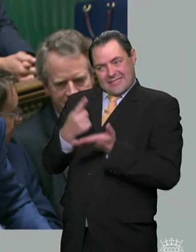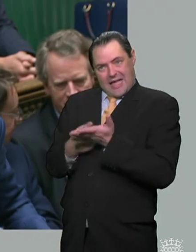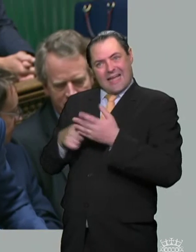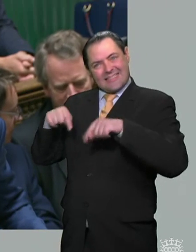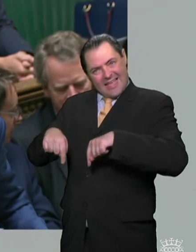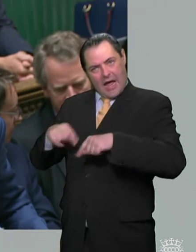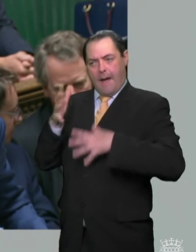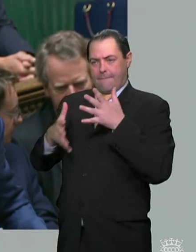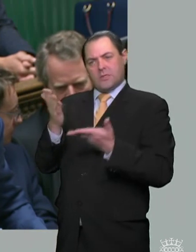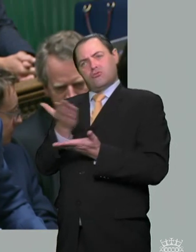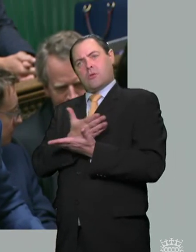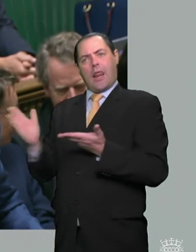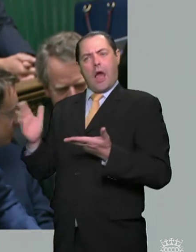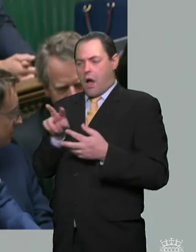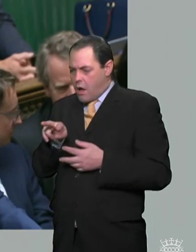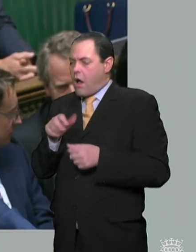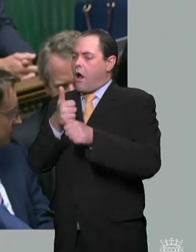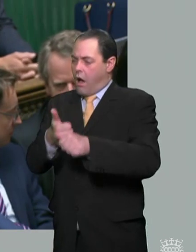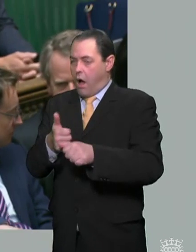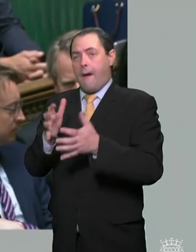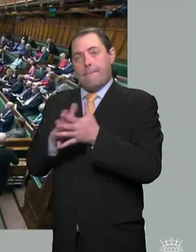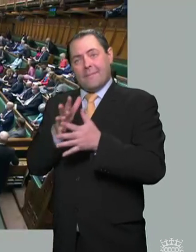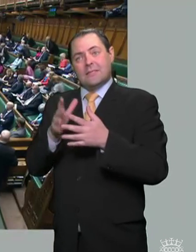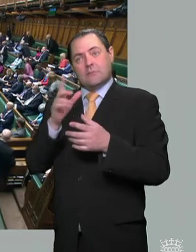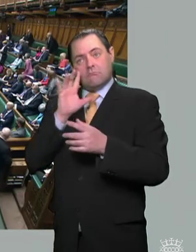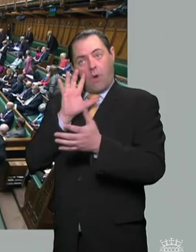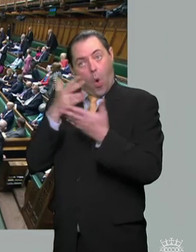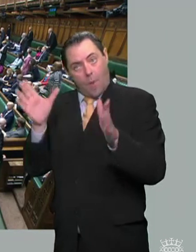That will give us the transparency and accountability that he wants.